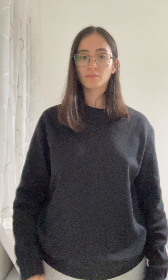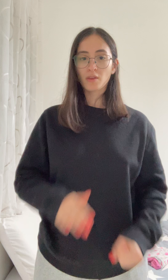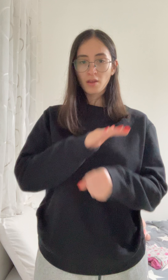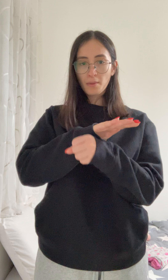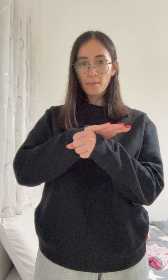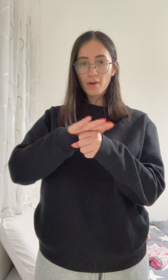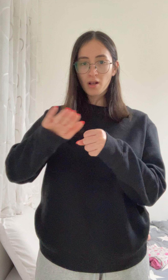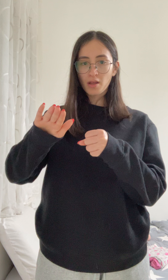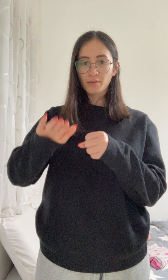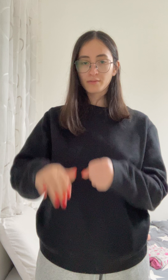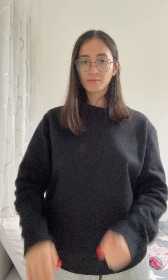מלא